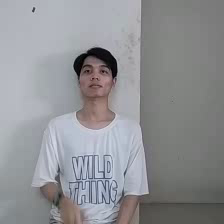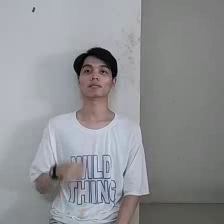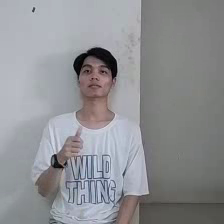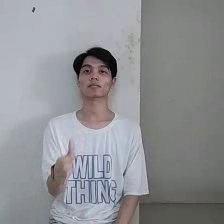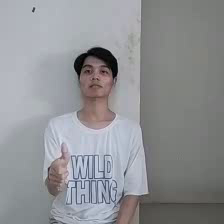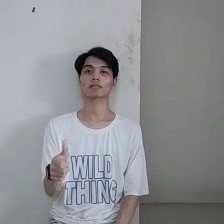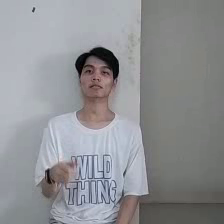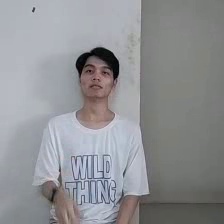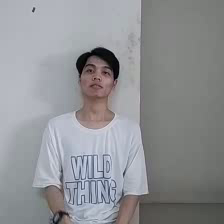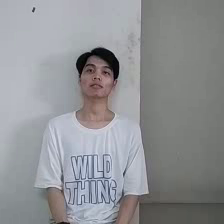Thích